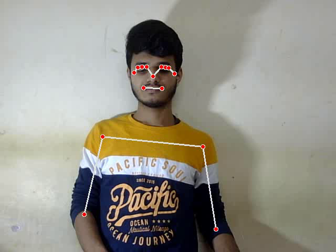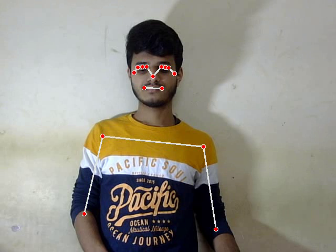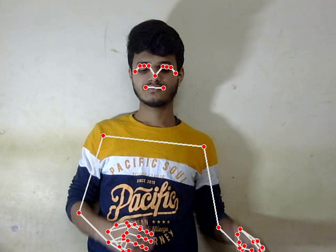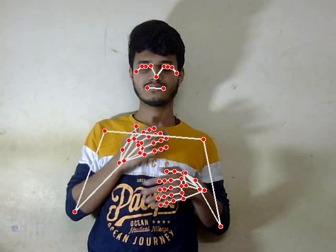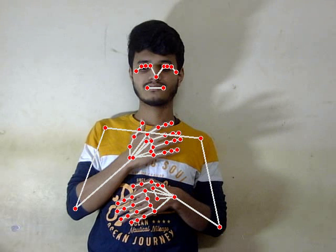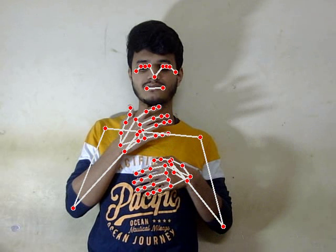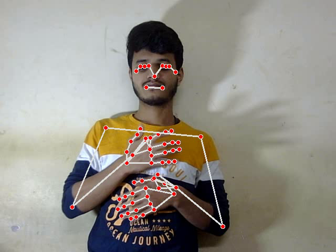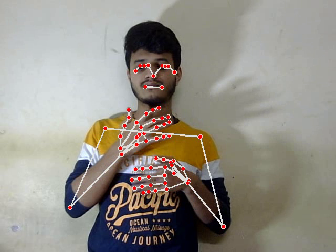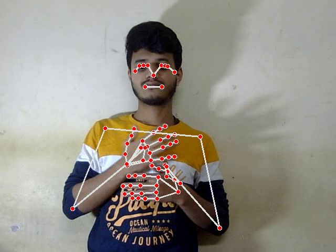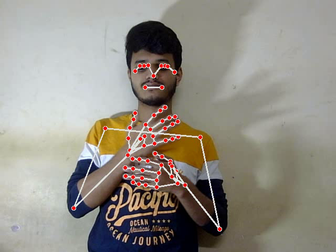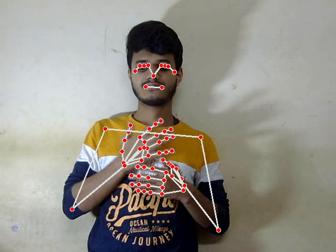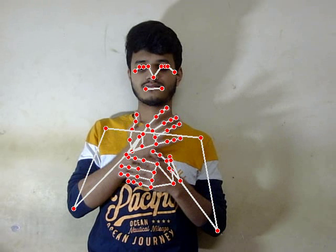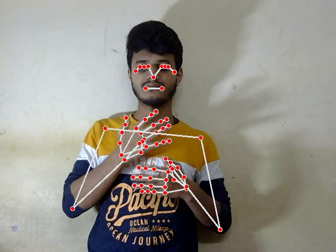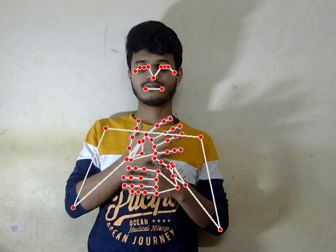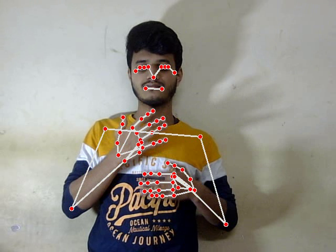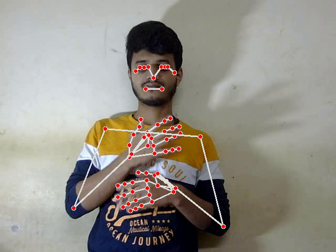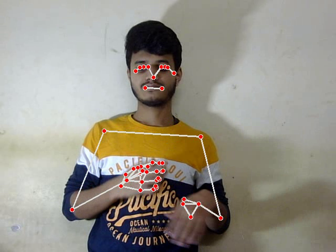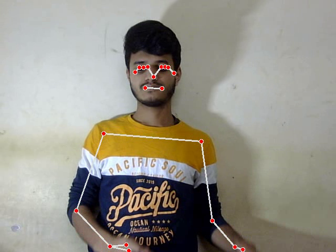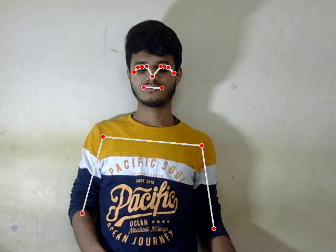happy